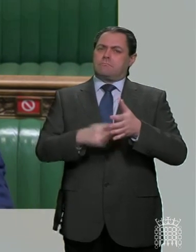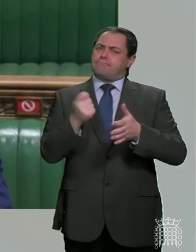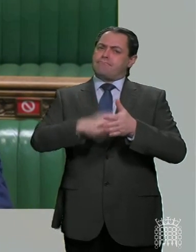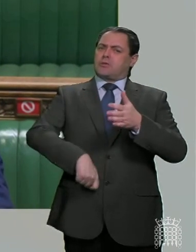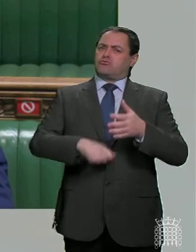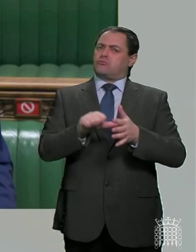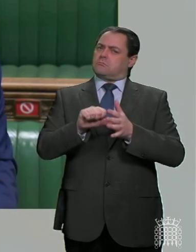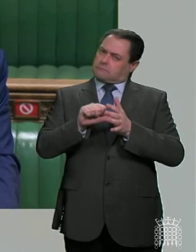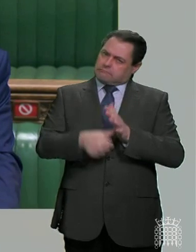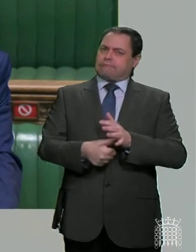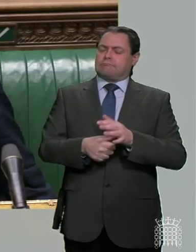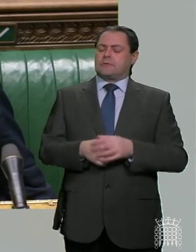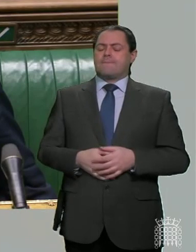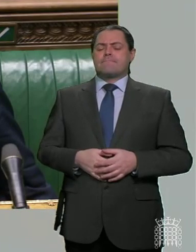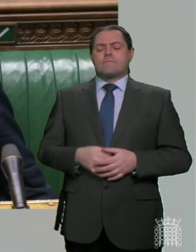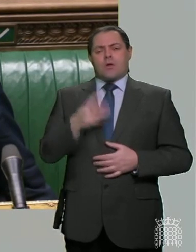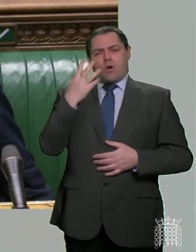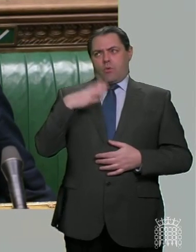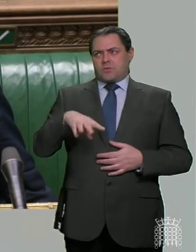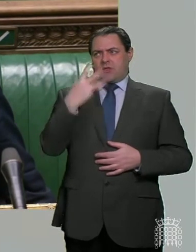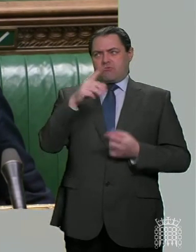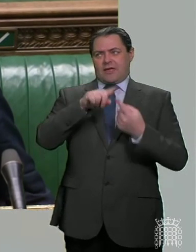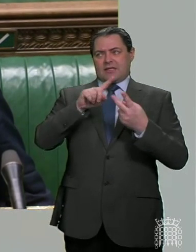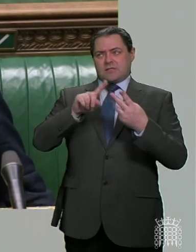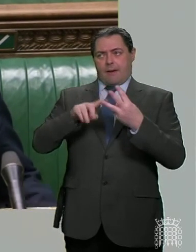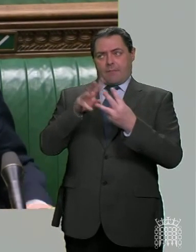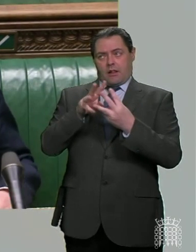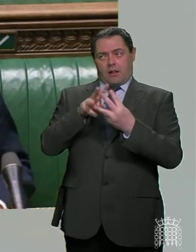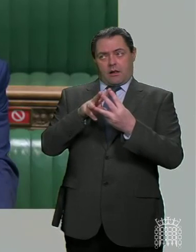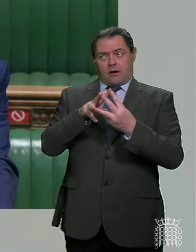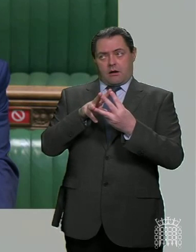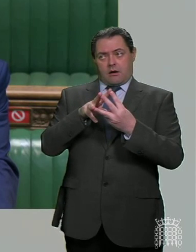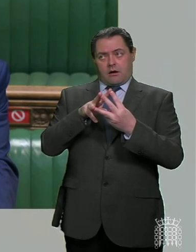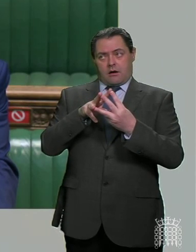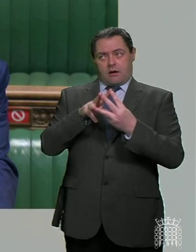Let me give the House three examples.